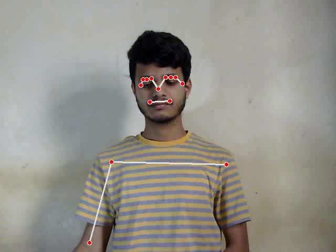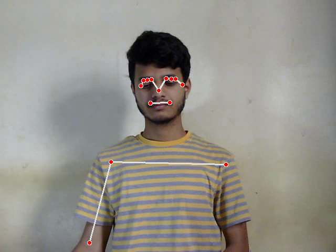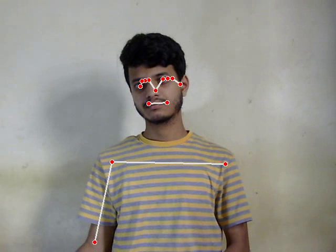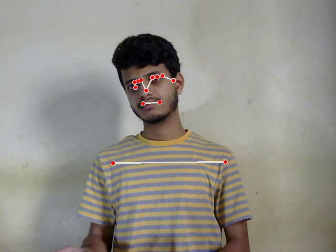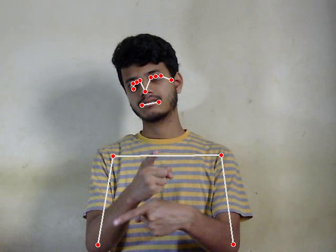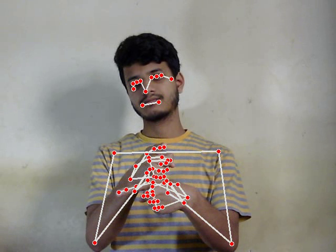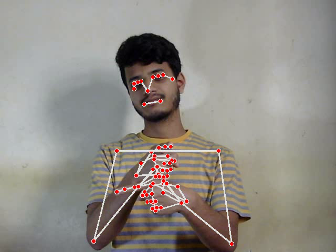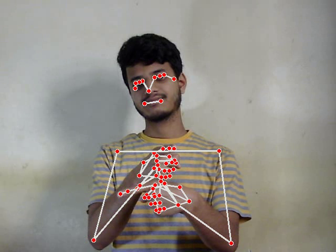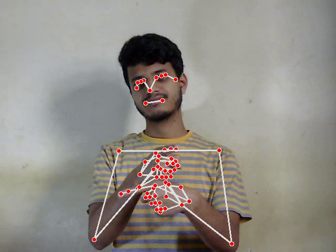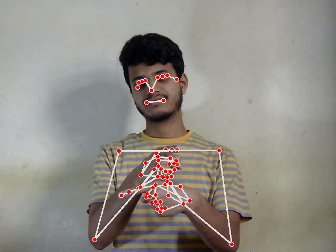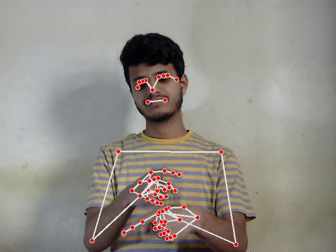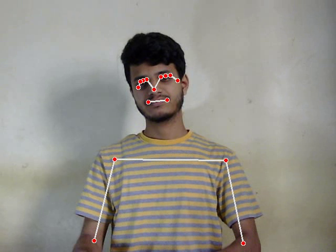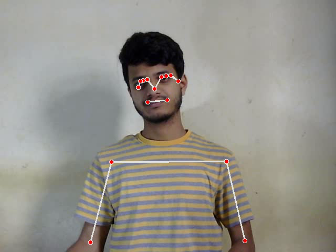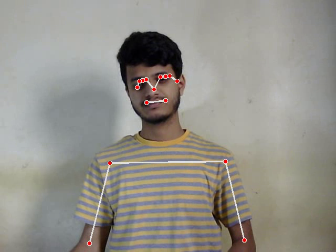right